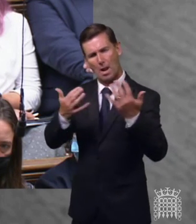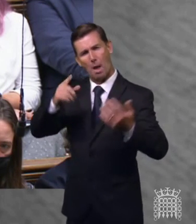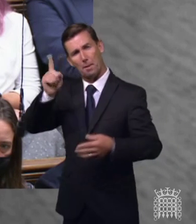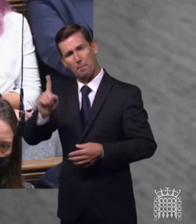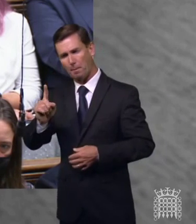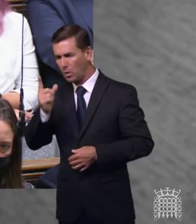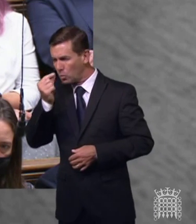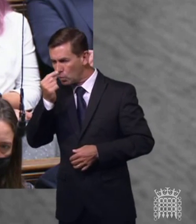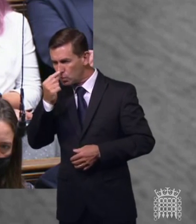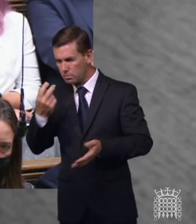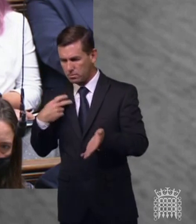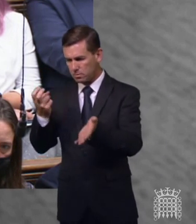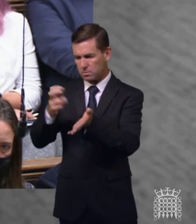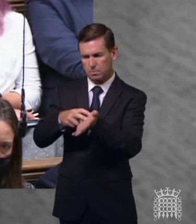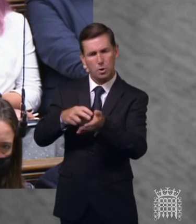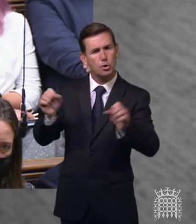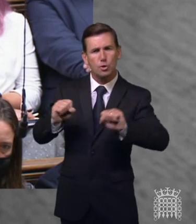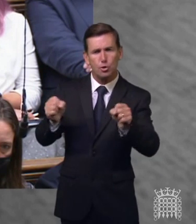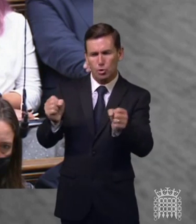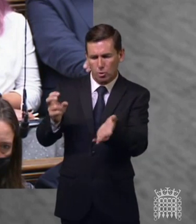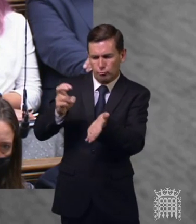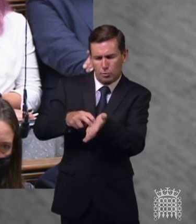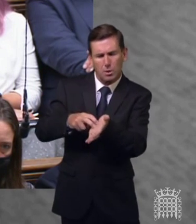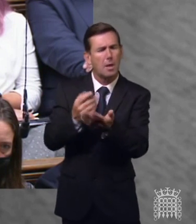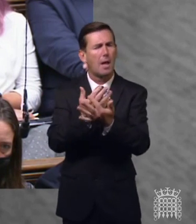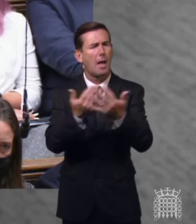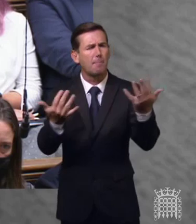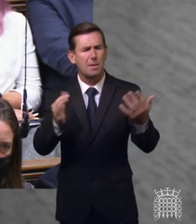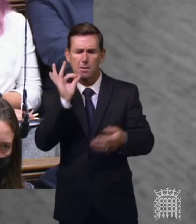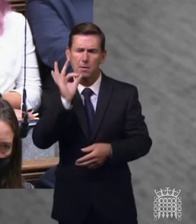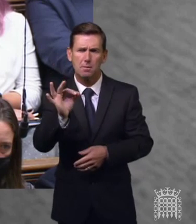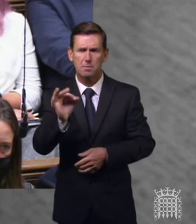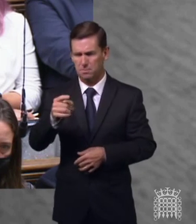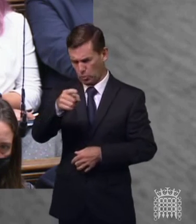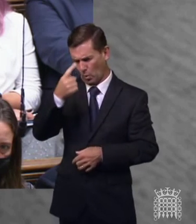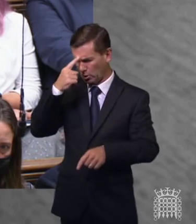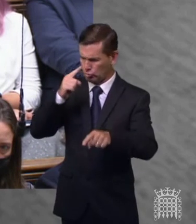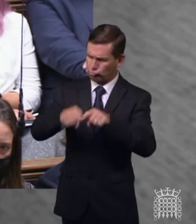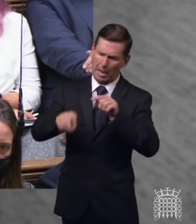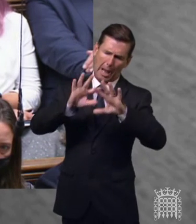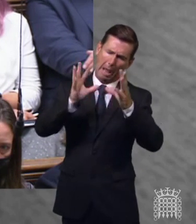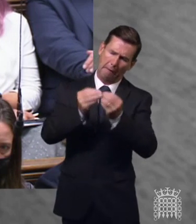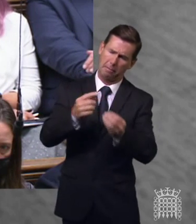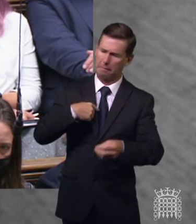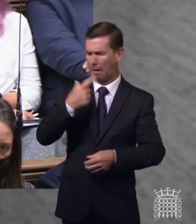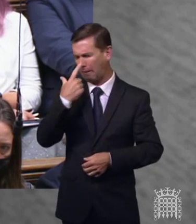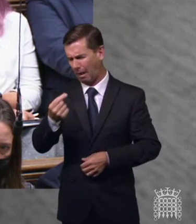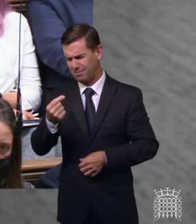He says that the Government are doing “everything we can” to get these people out, so what does “everything we can” mean?